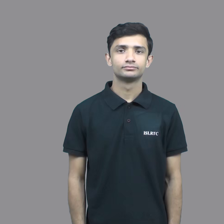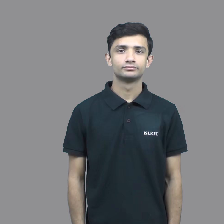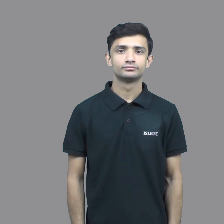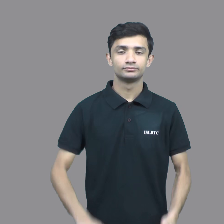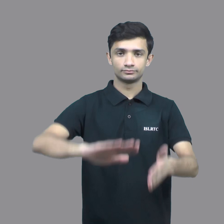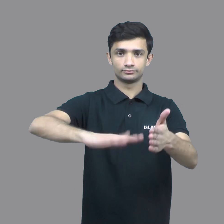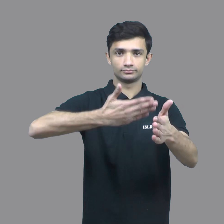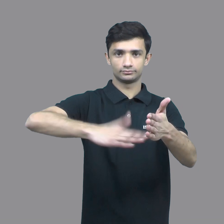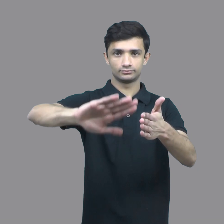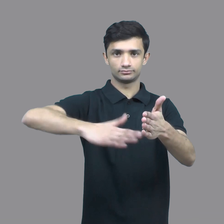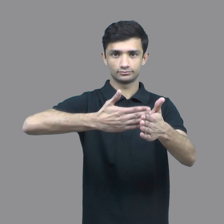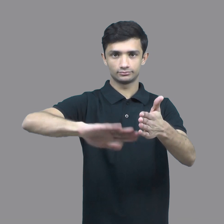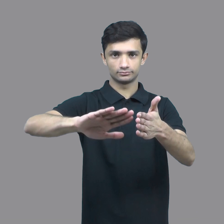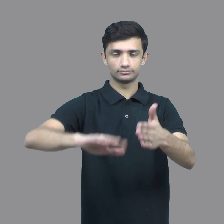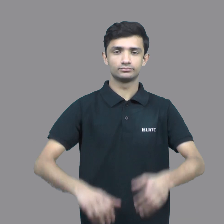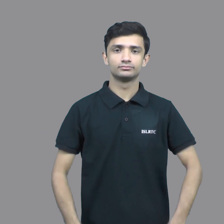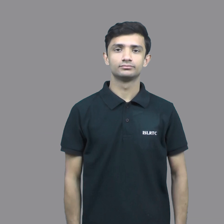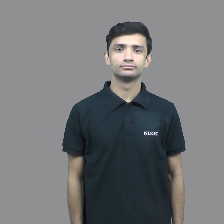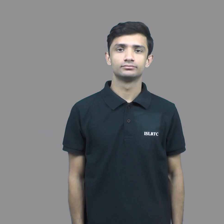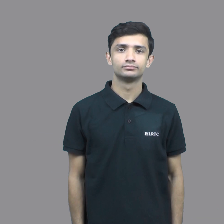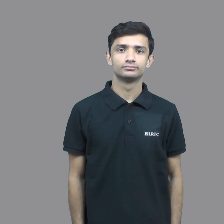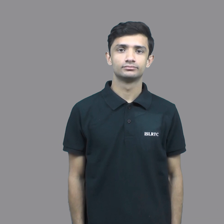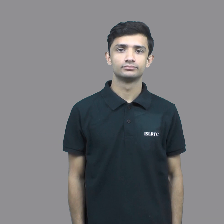Wash (Utensils)